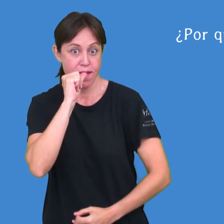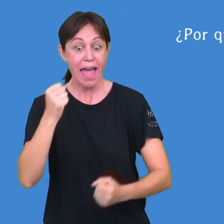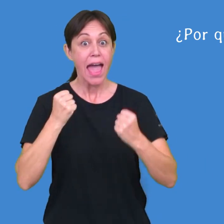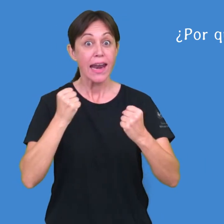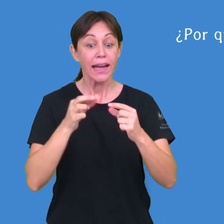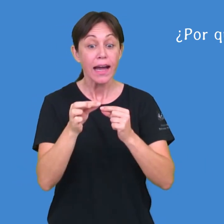fuerte